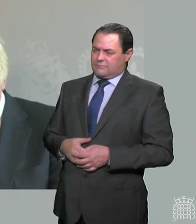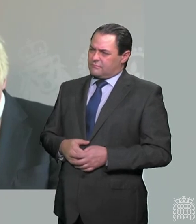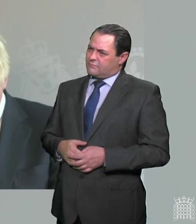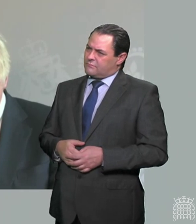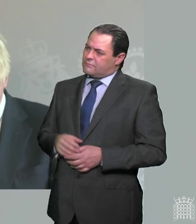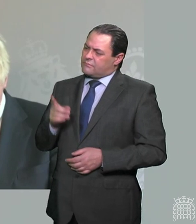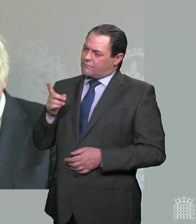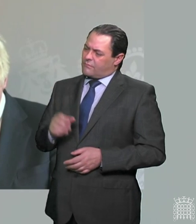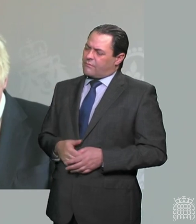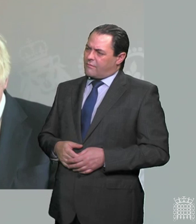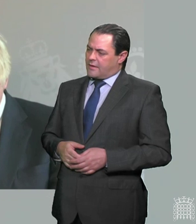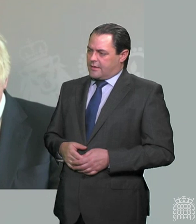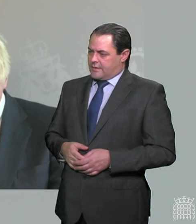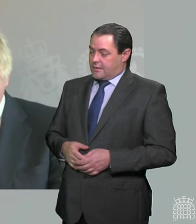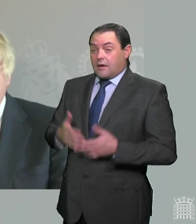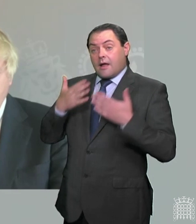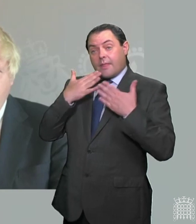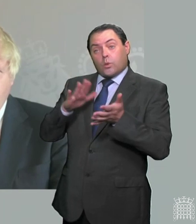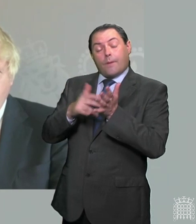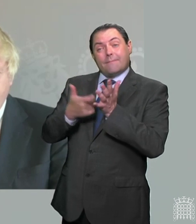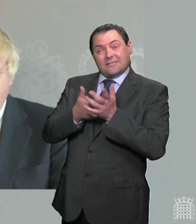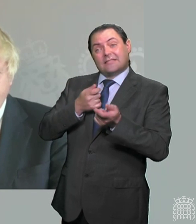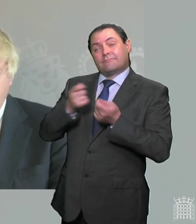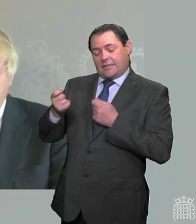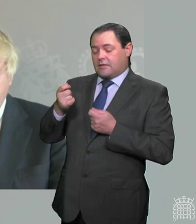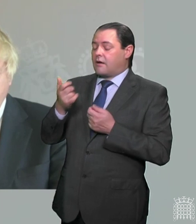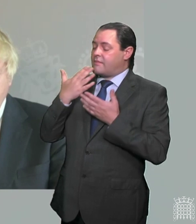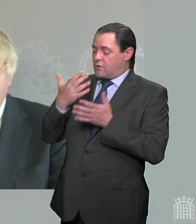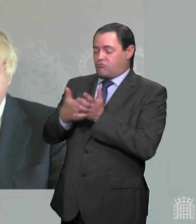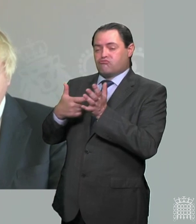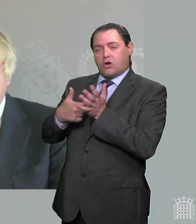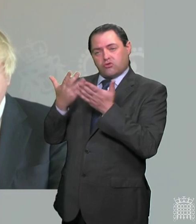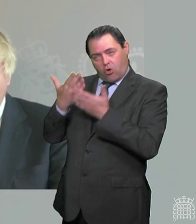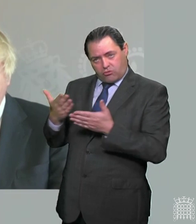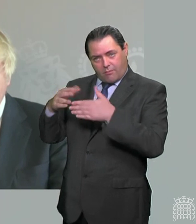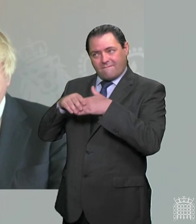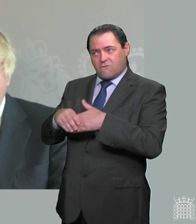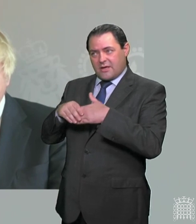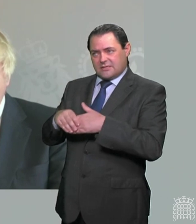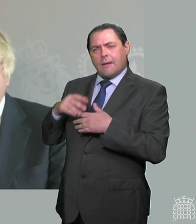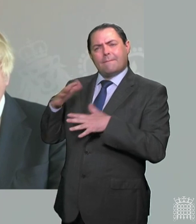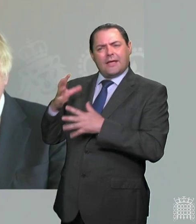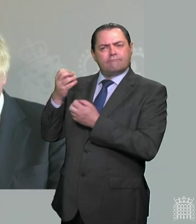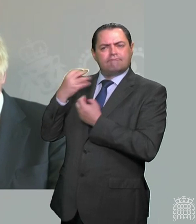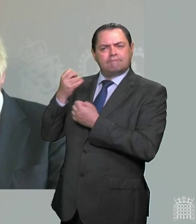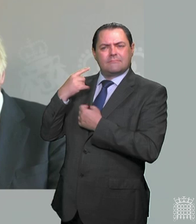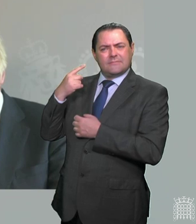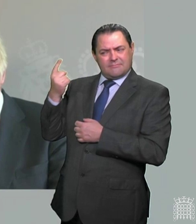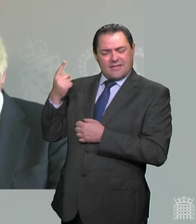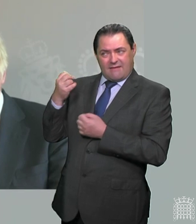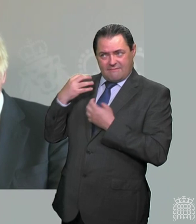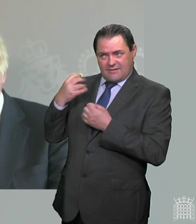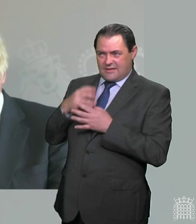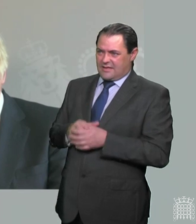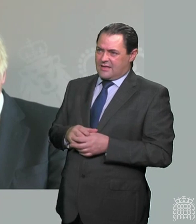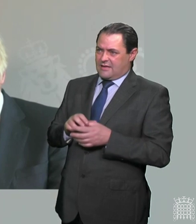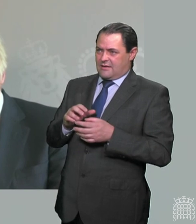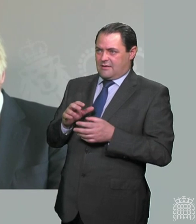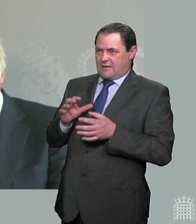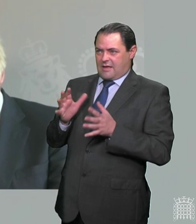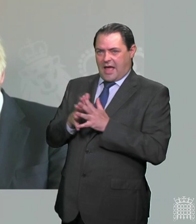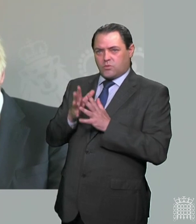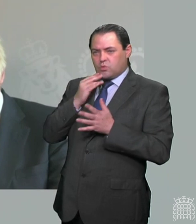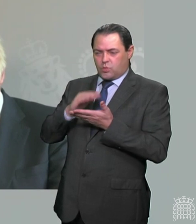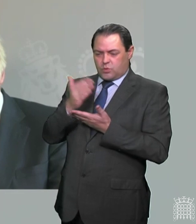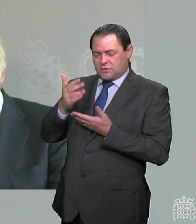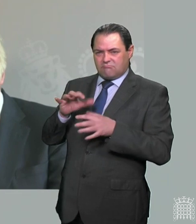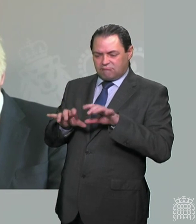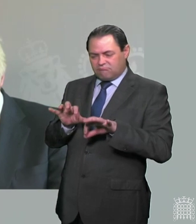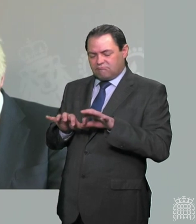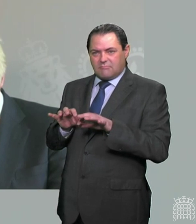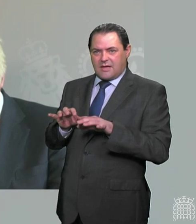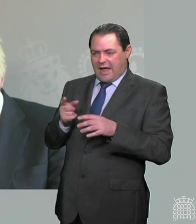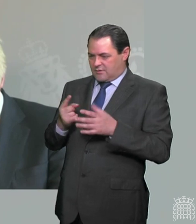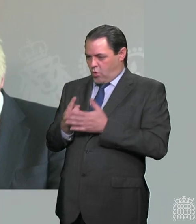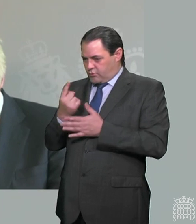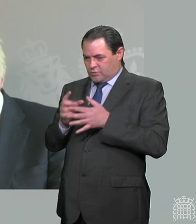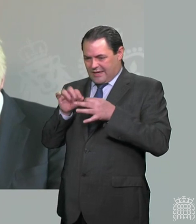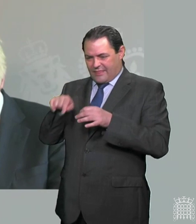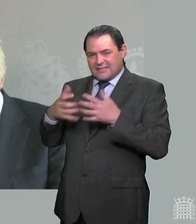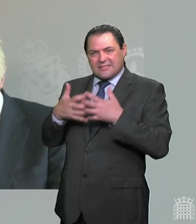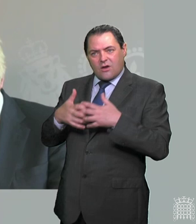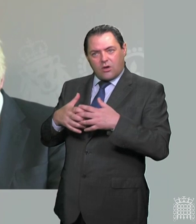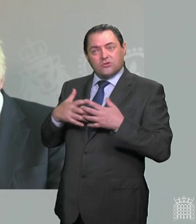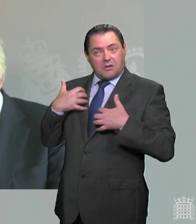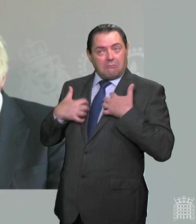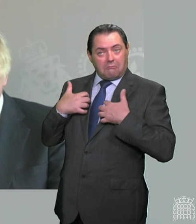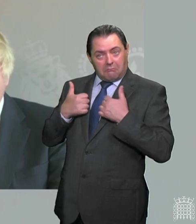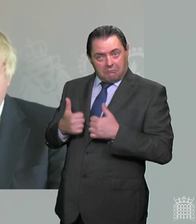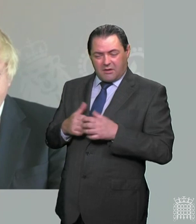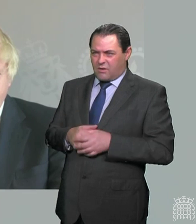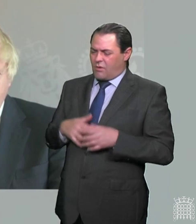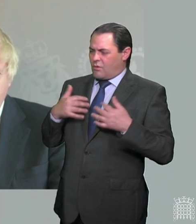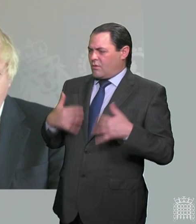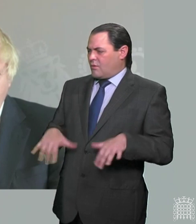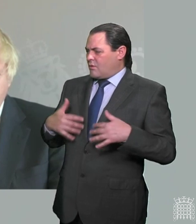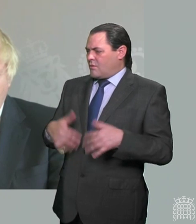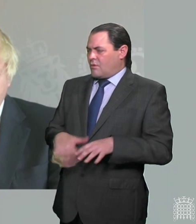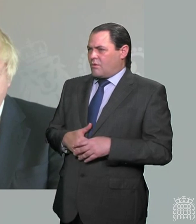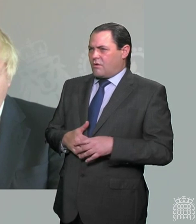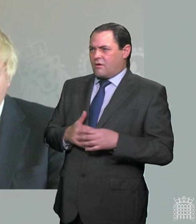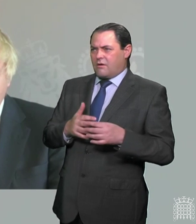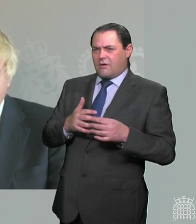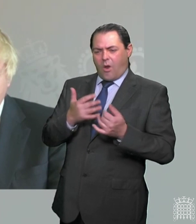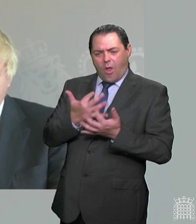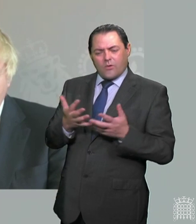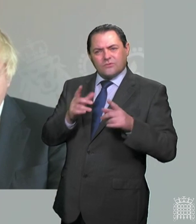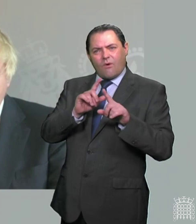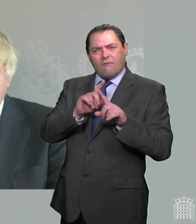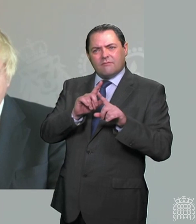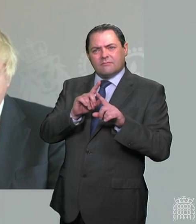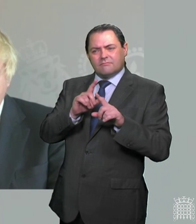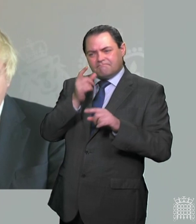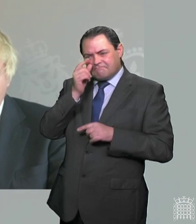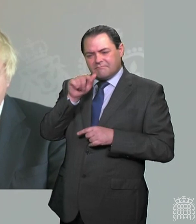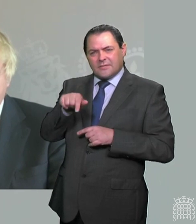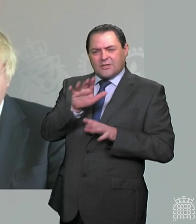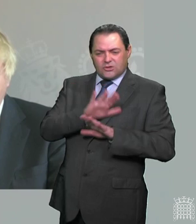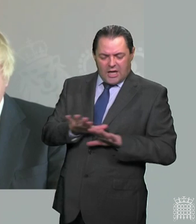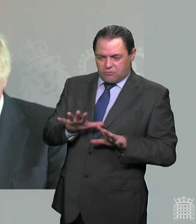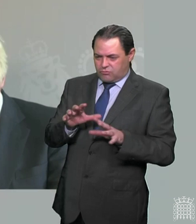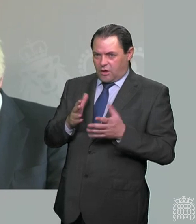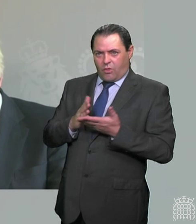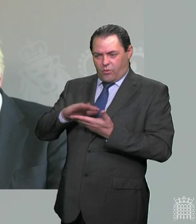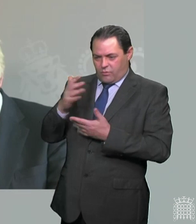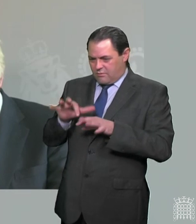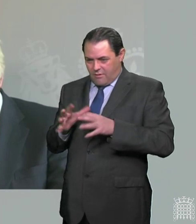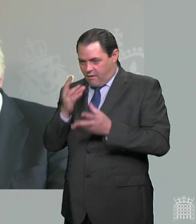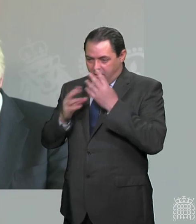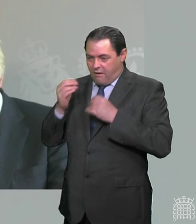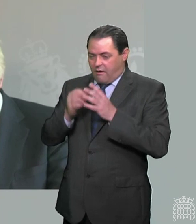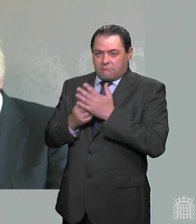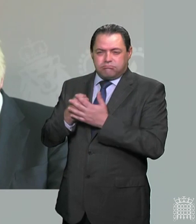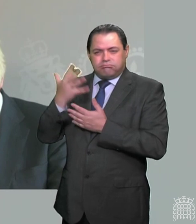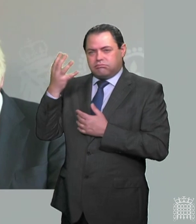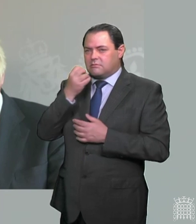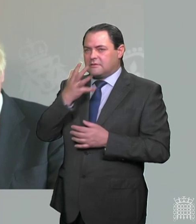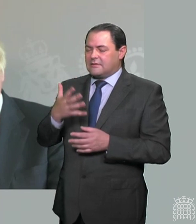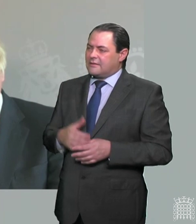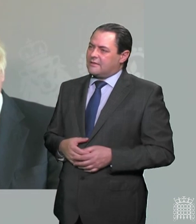Yes, and I am thankful to my right honourable Friend for the personal tutorial he gave me, using a laptop, in the opportunities provided by this type of technology and the massive increase in the cognitive powers of kids that is now made possible by these types of technology.